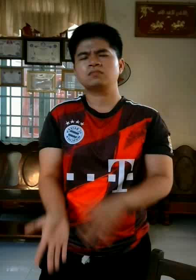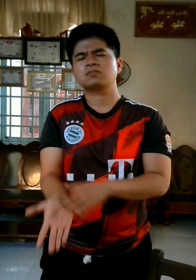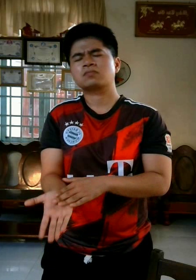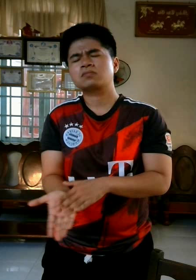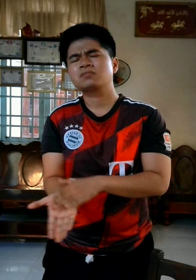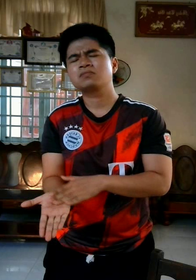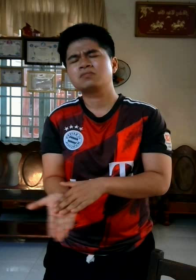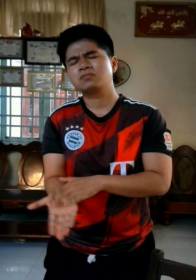xin loi